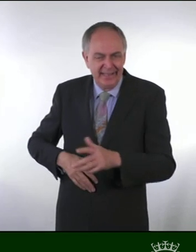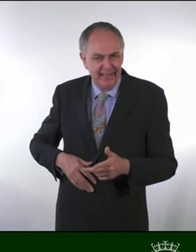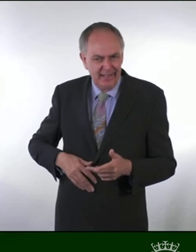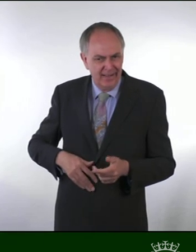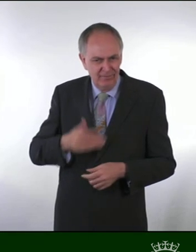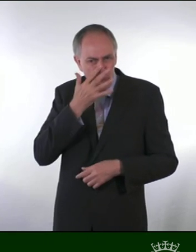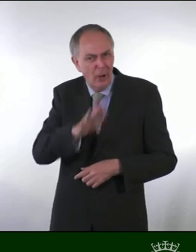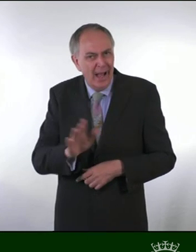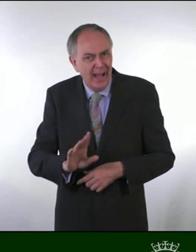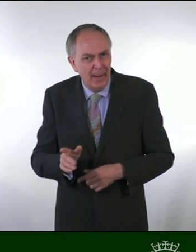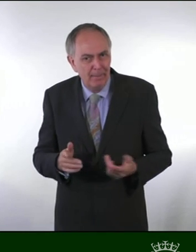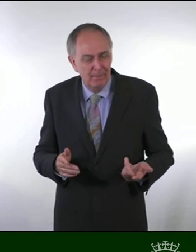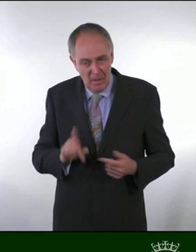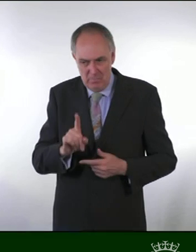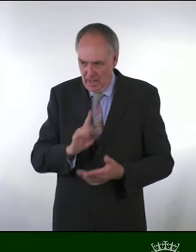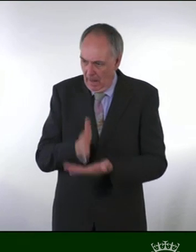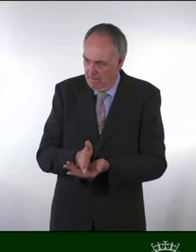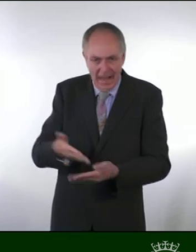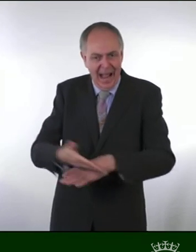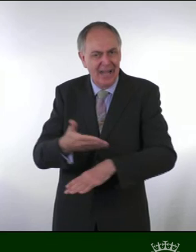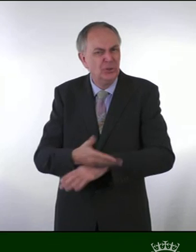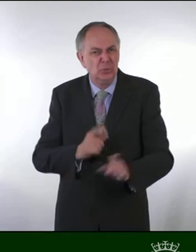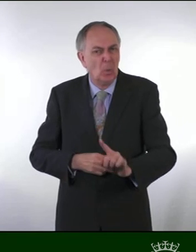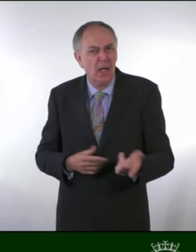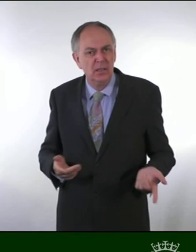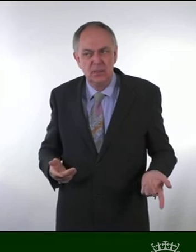However, actions speak louder than words.